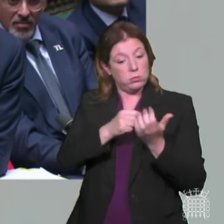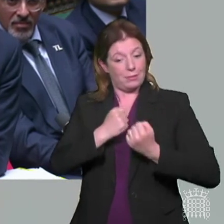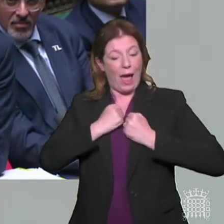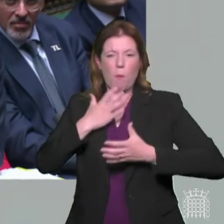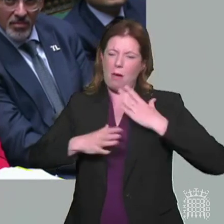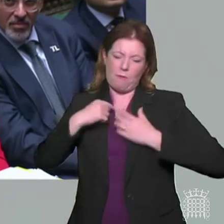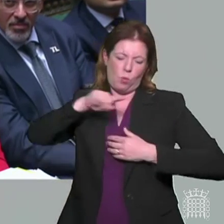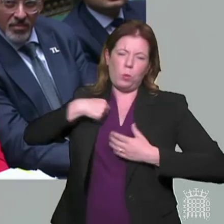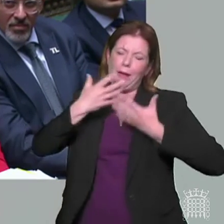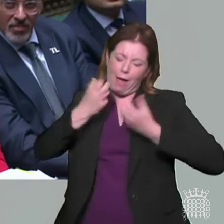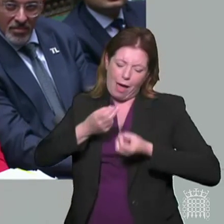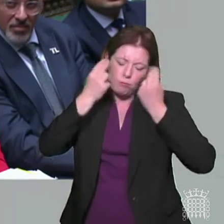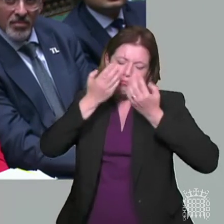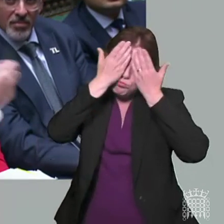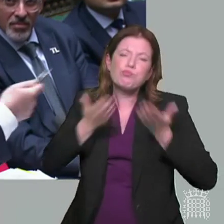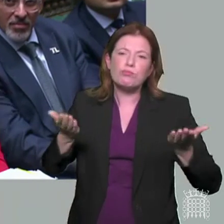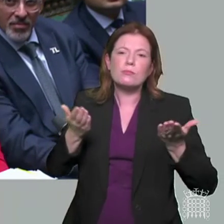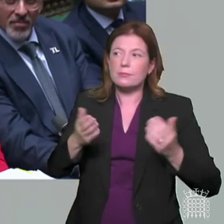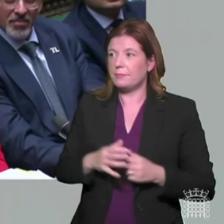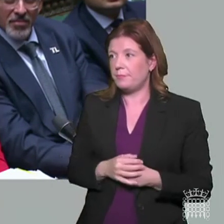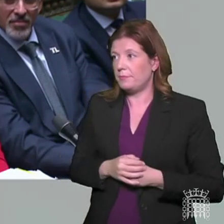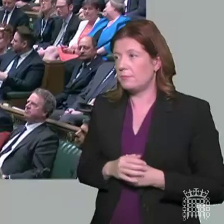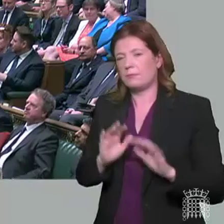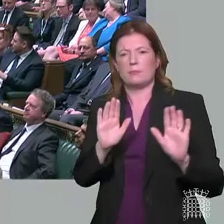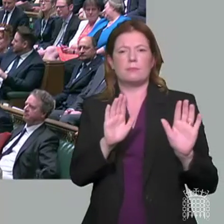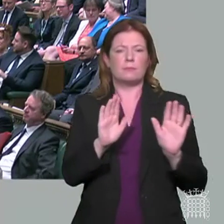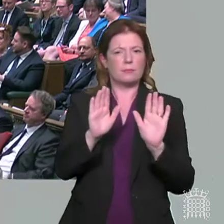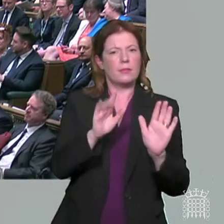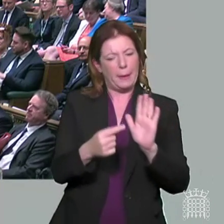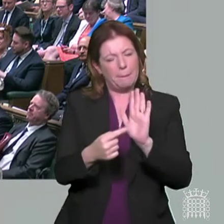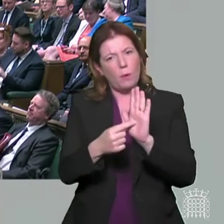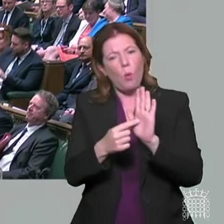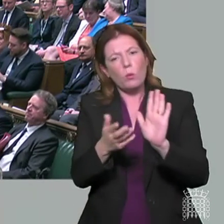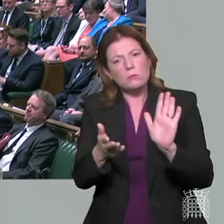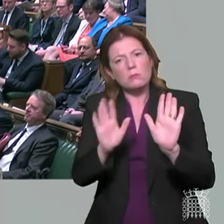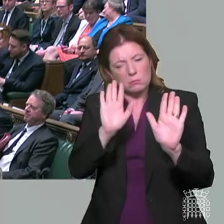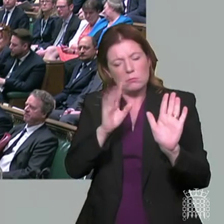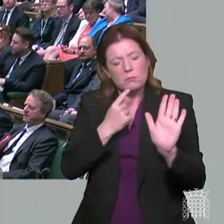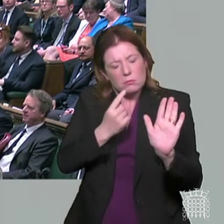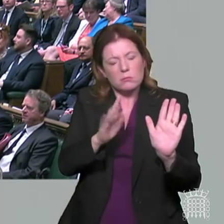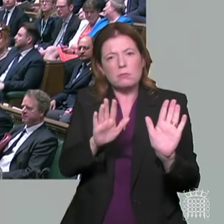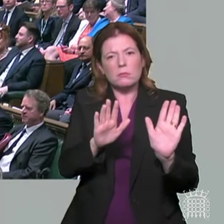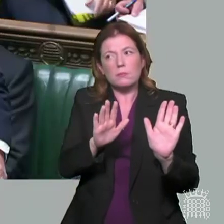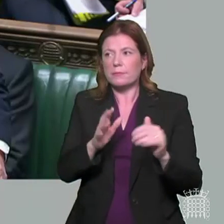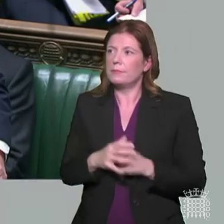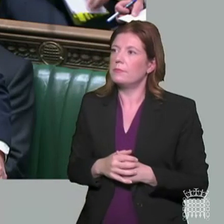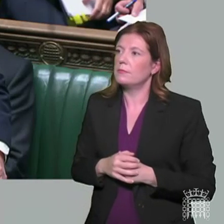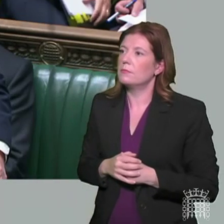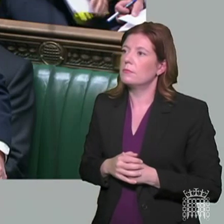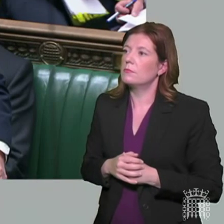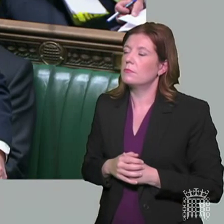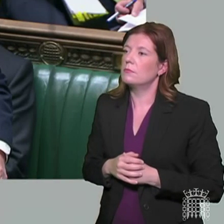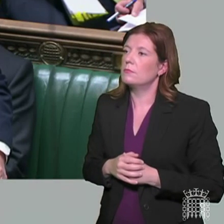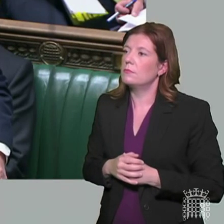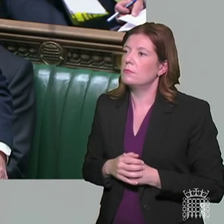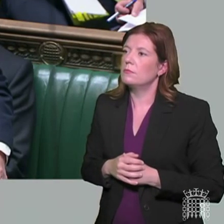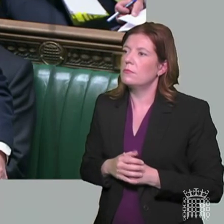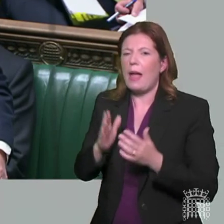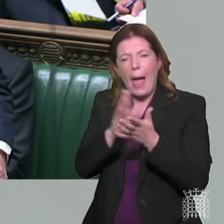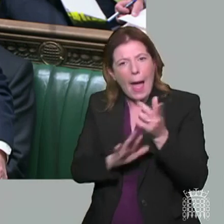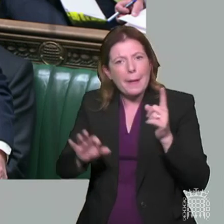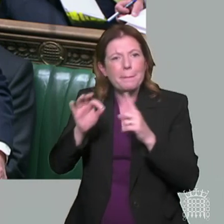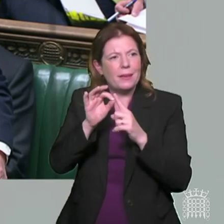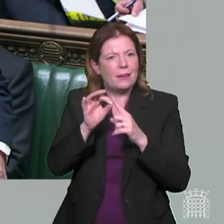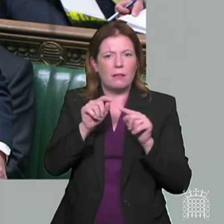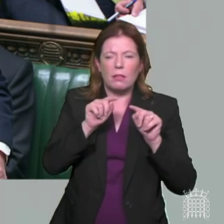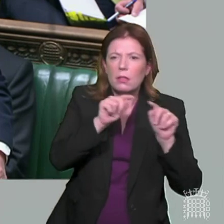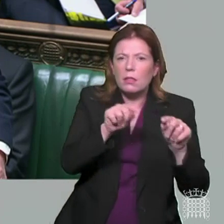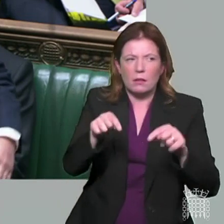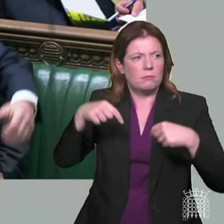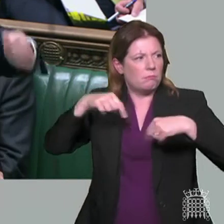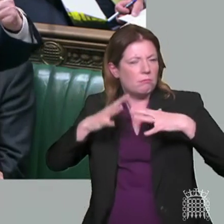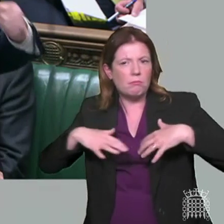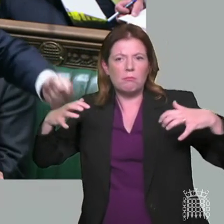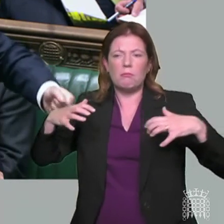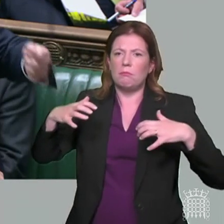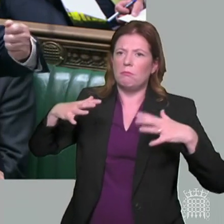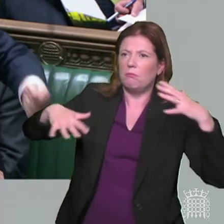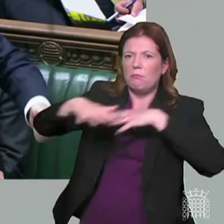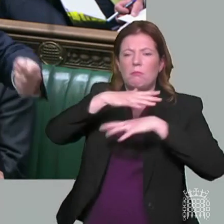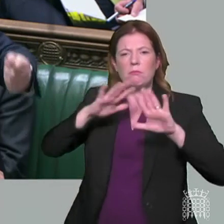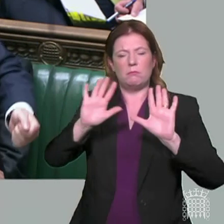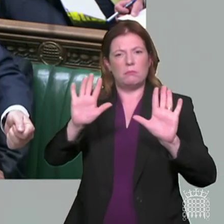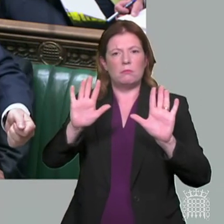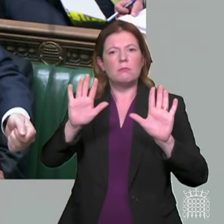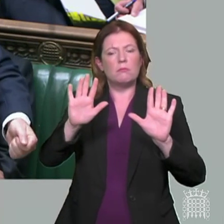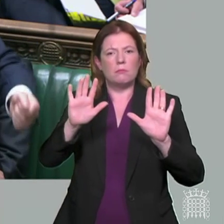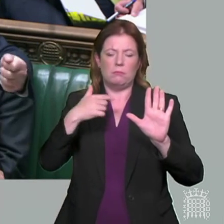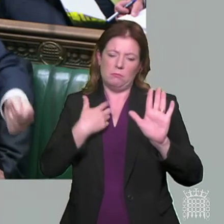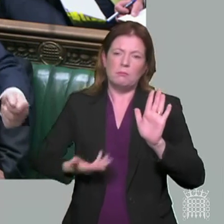By the way, and this is an important point, because there are a lot of attacks on MPs and on what goes on in this place, it is always worth